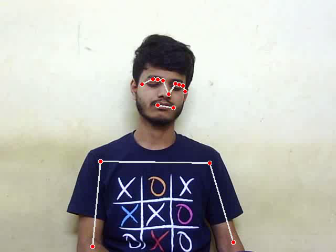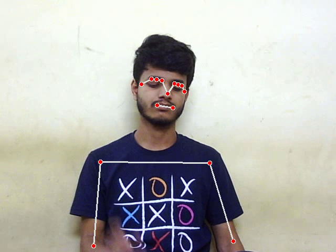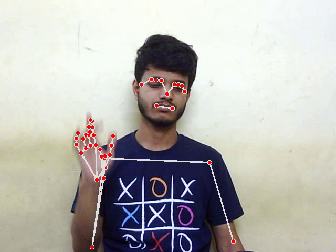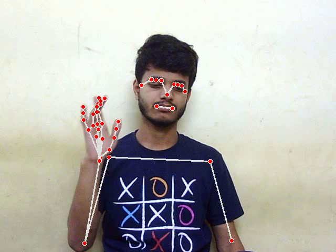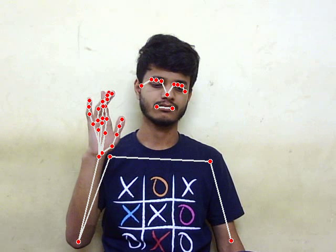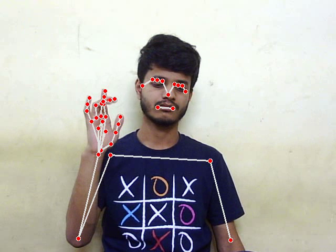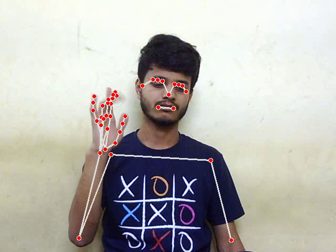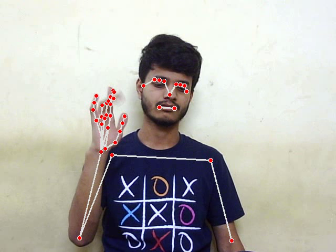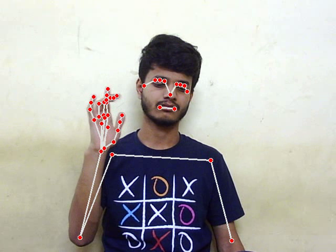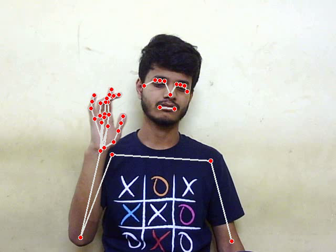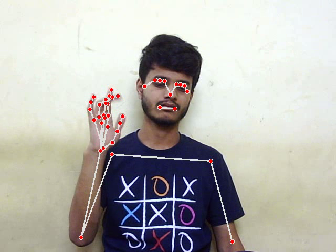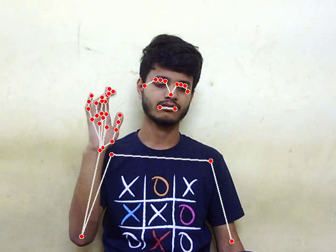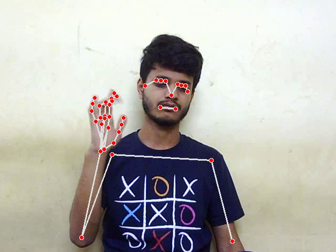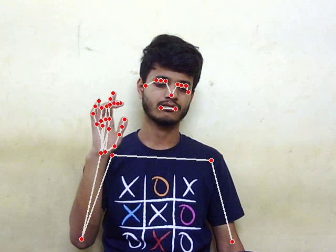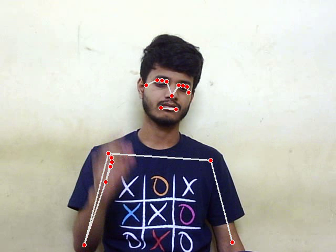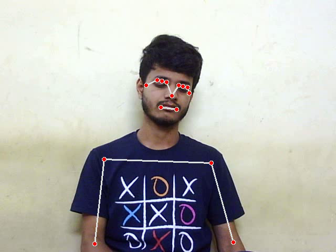why